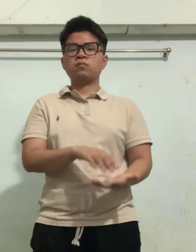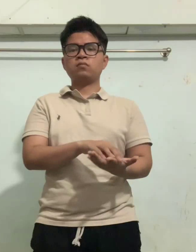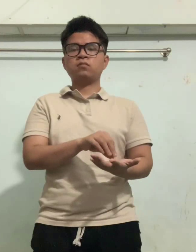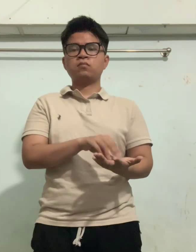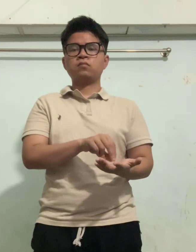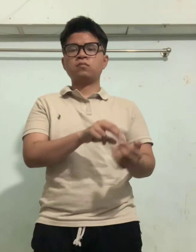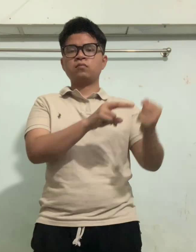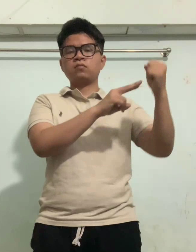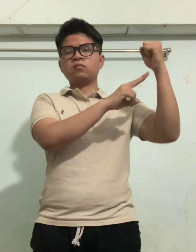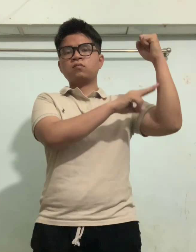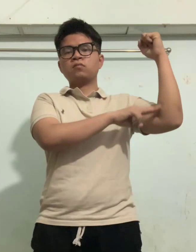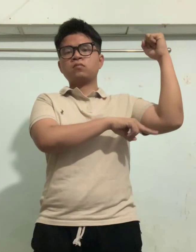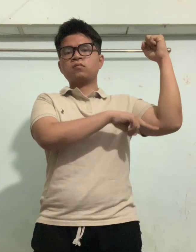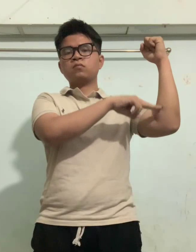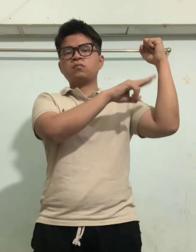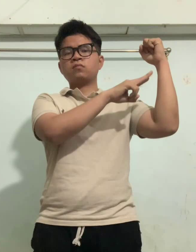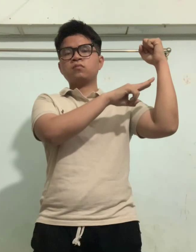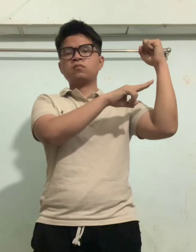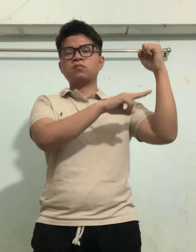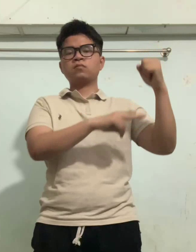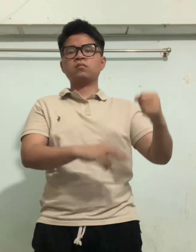tieng viet